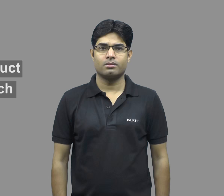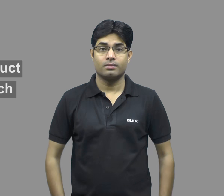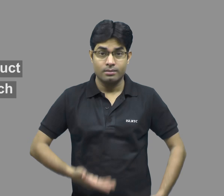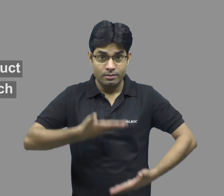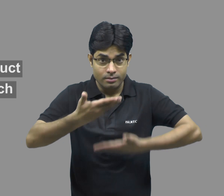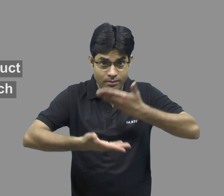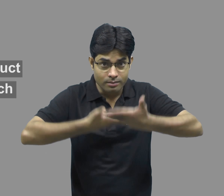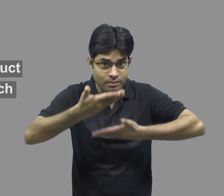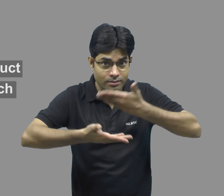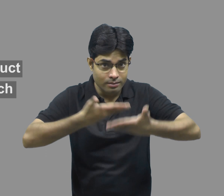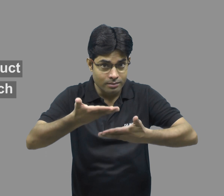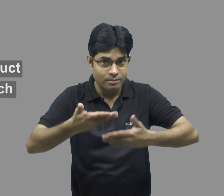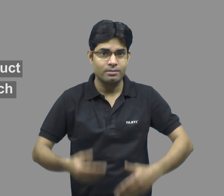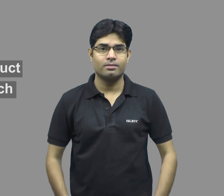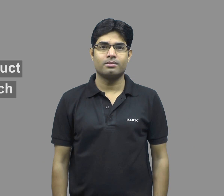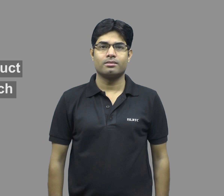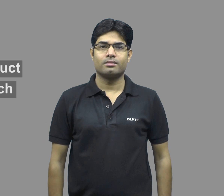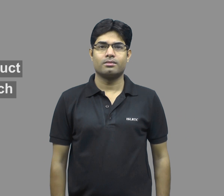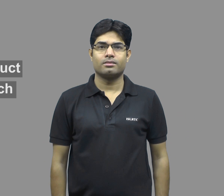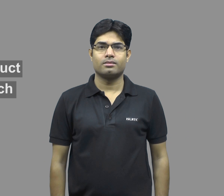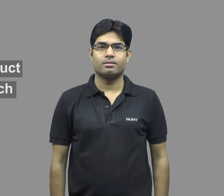Instruct Teach